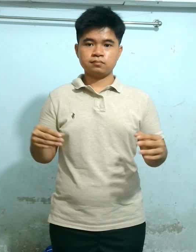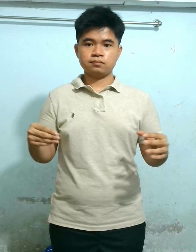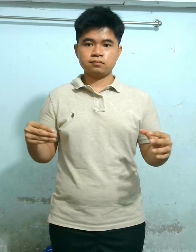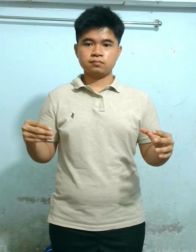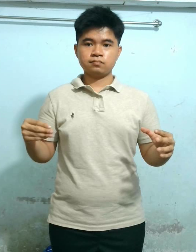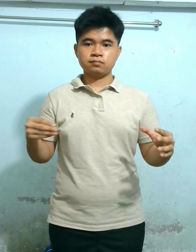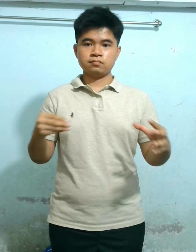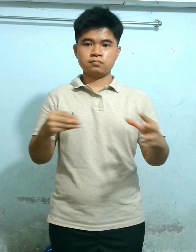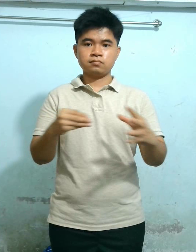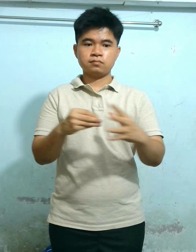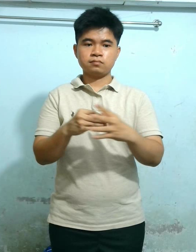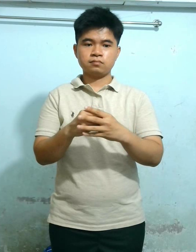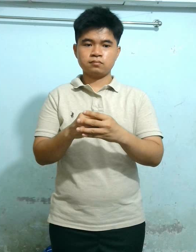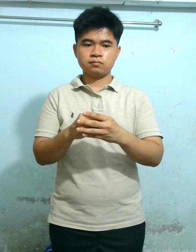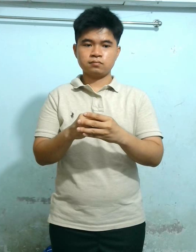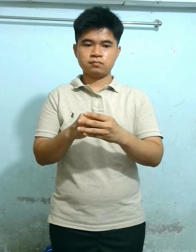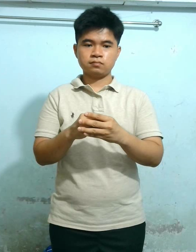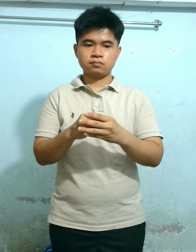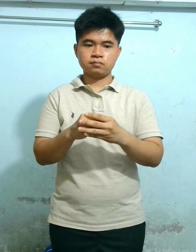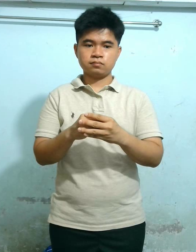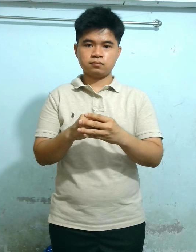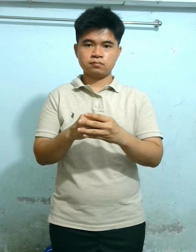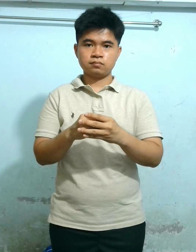nhom